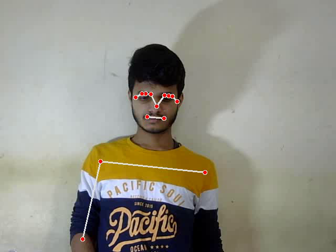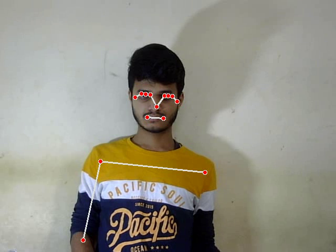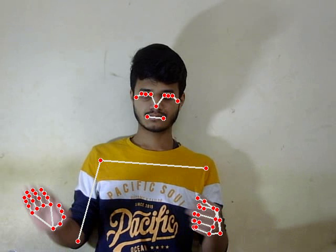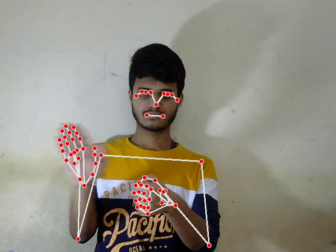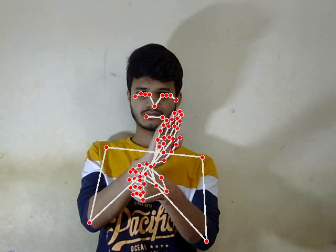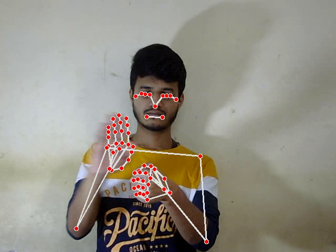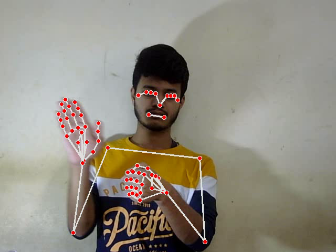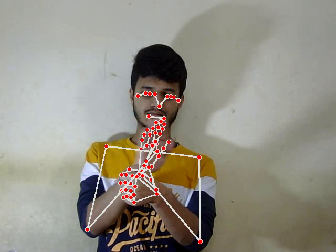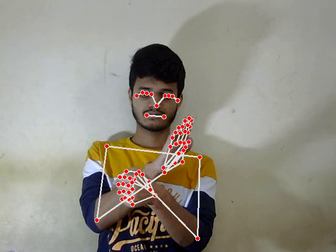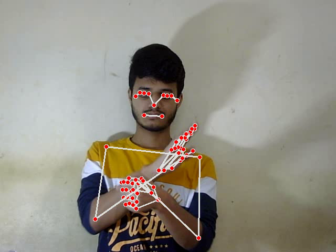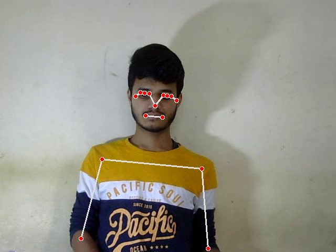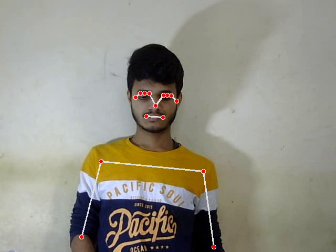busy